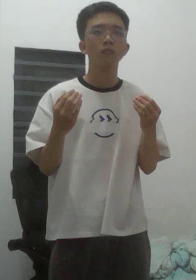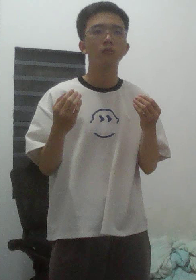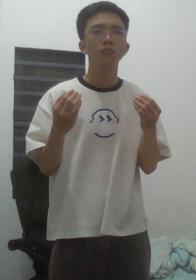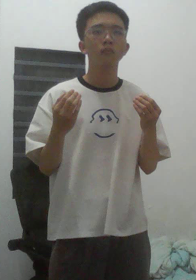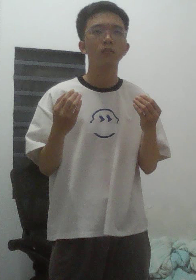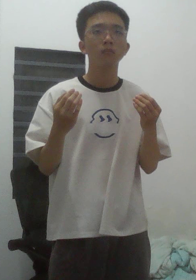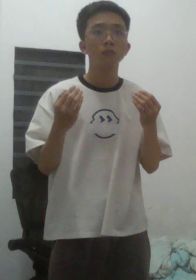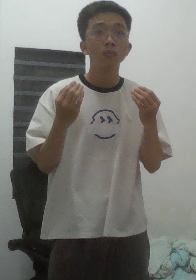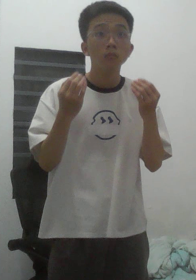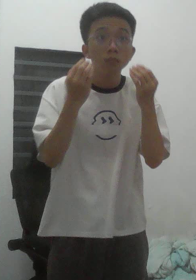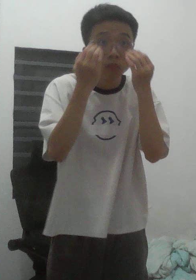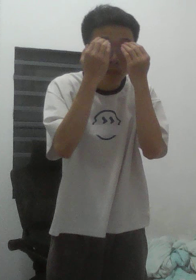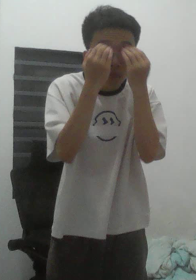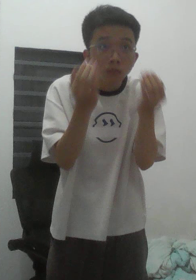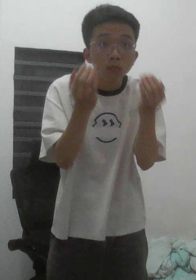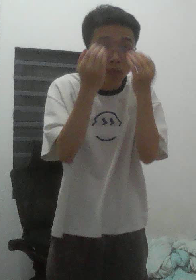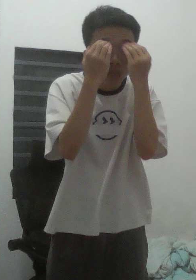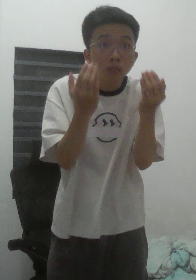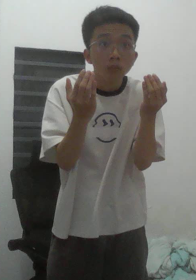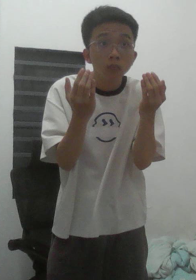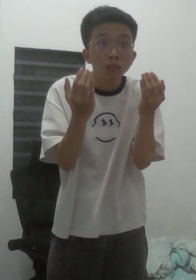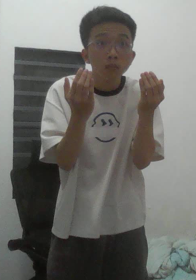ngac nhien